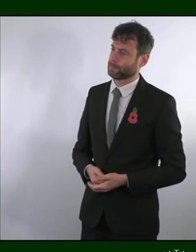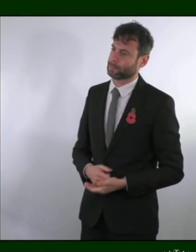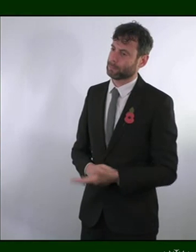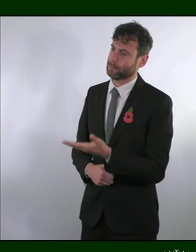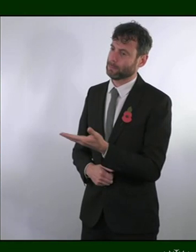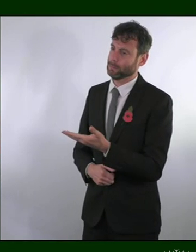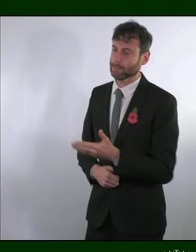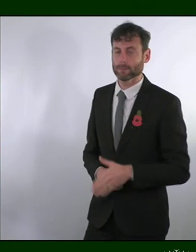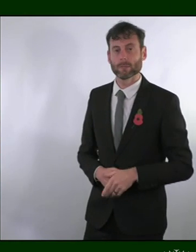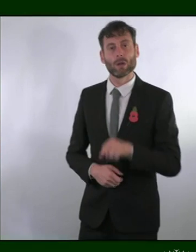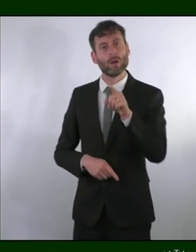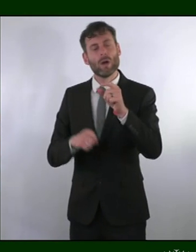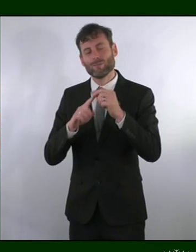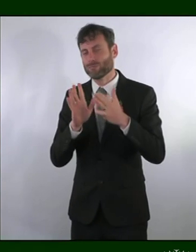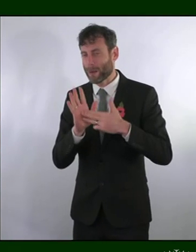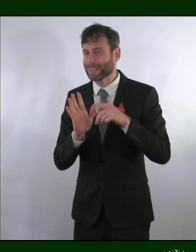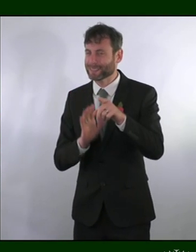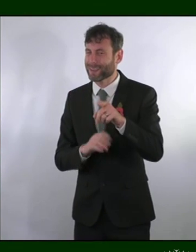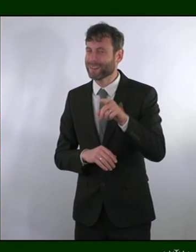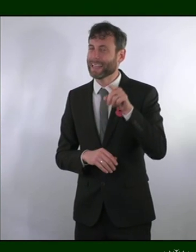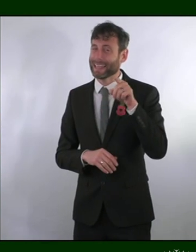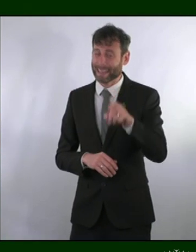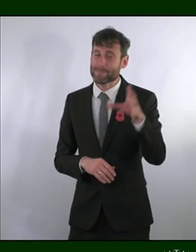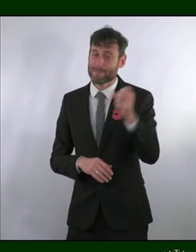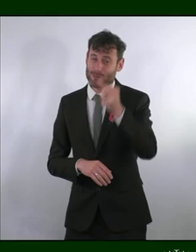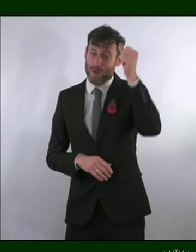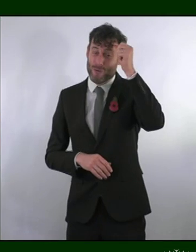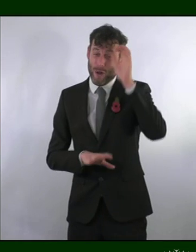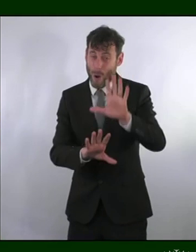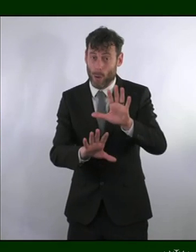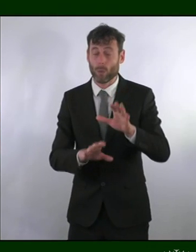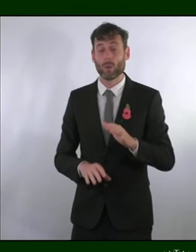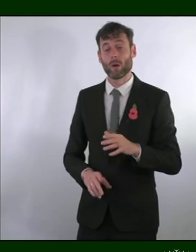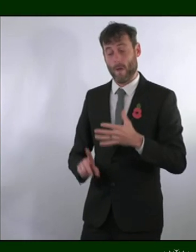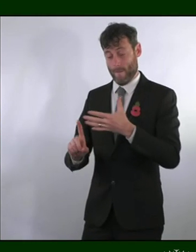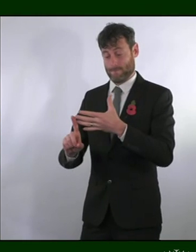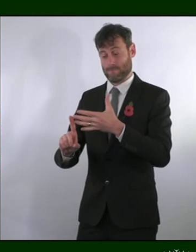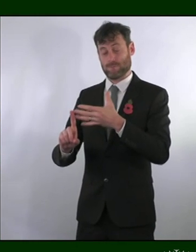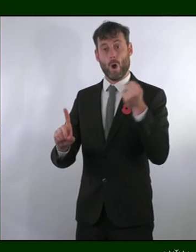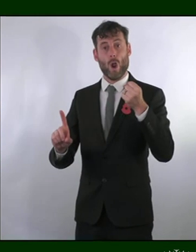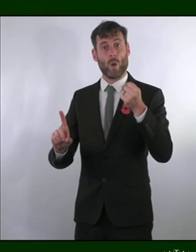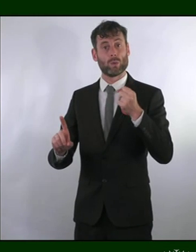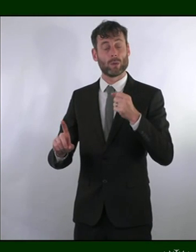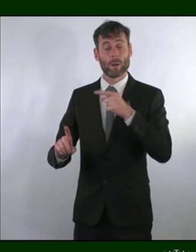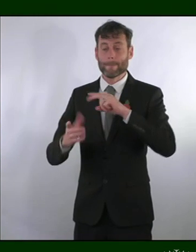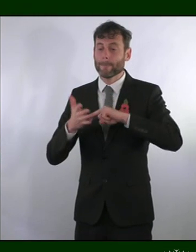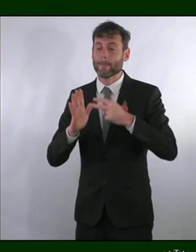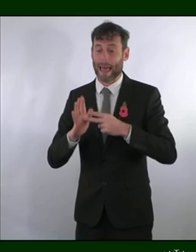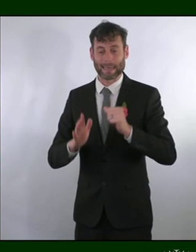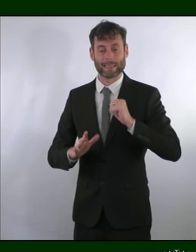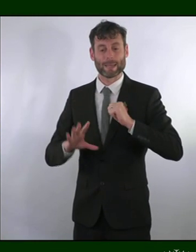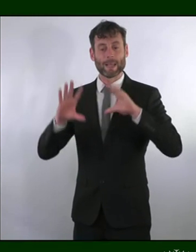The Prime Minister must know that because the furlough was not extended until the last minute, thousands of people were laid off.